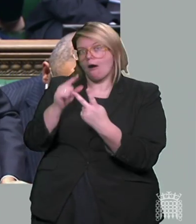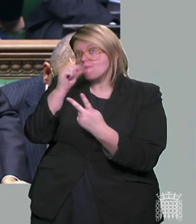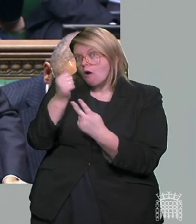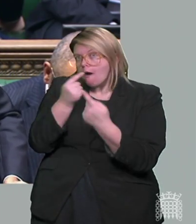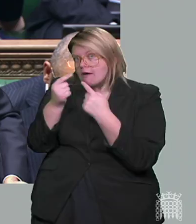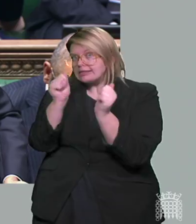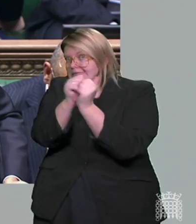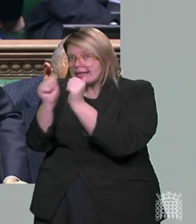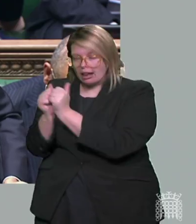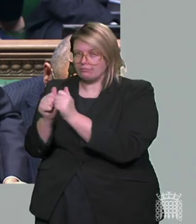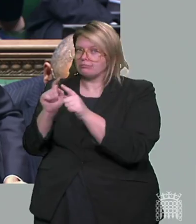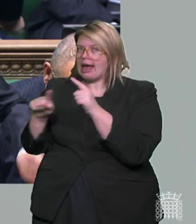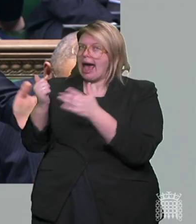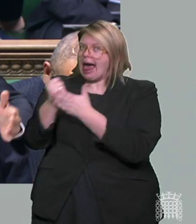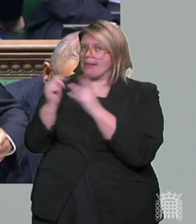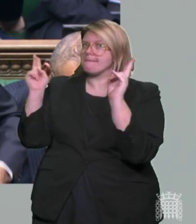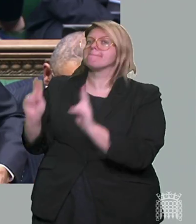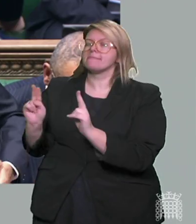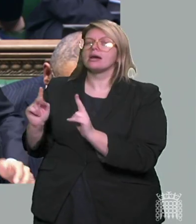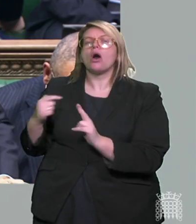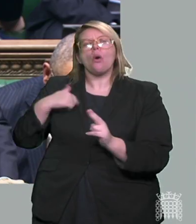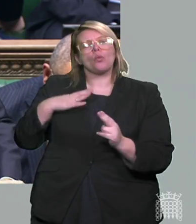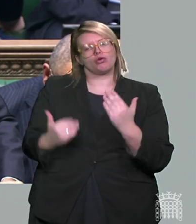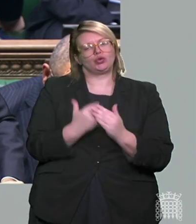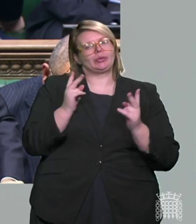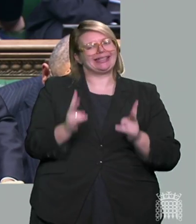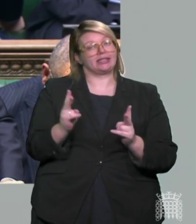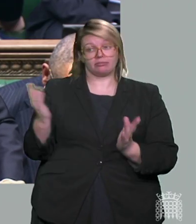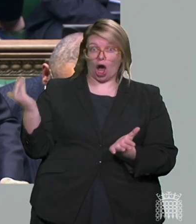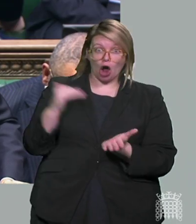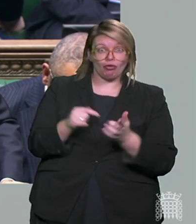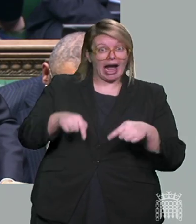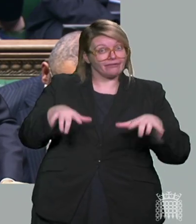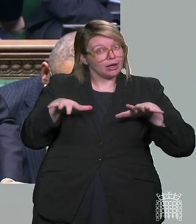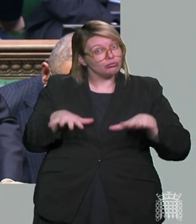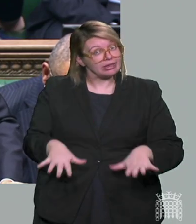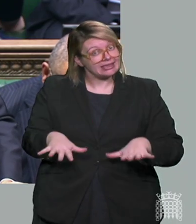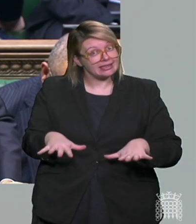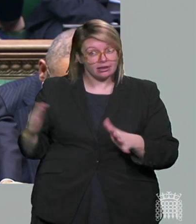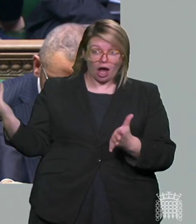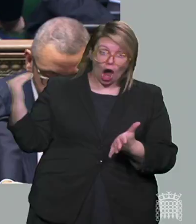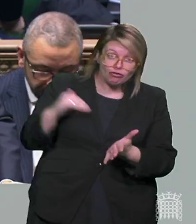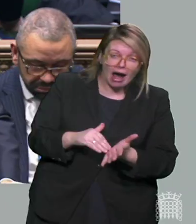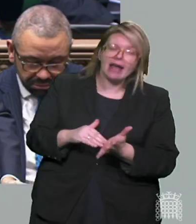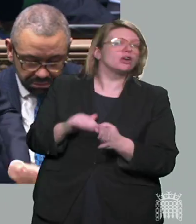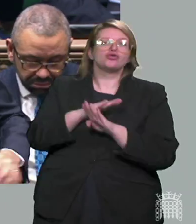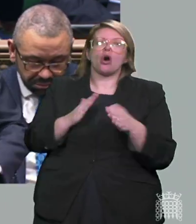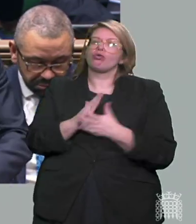What I can tell her is that we want a system whereby if someone arrives in our country illegally, they will not be able to stay.